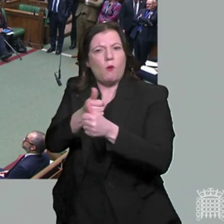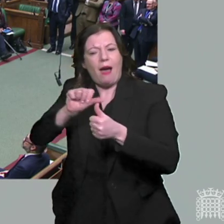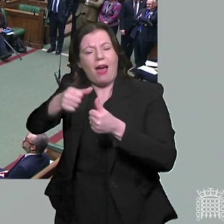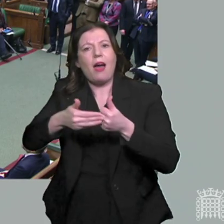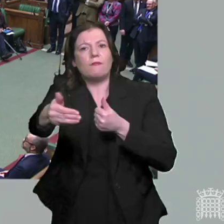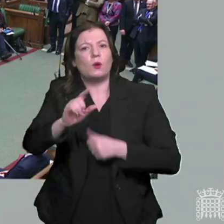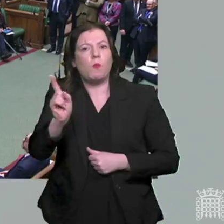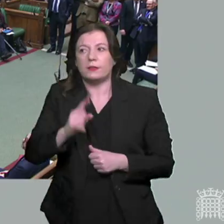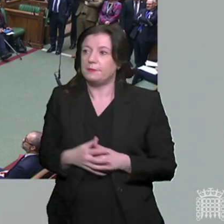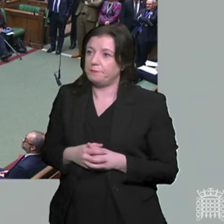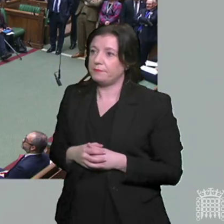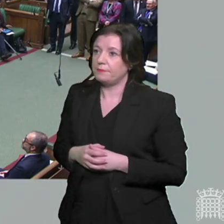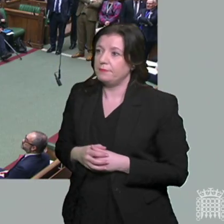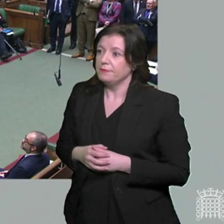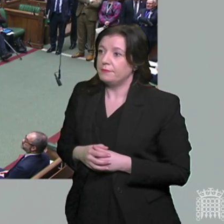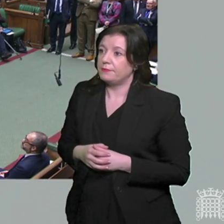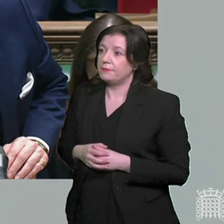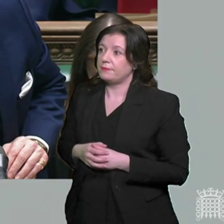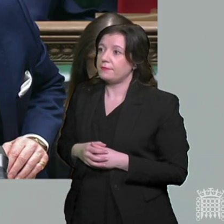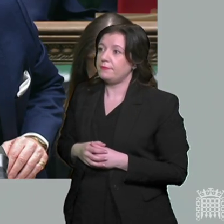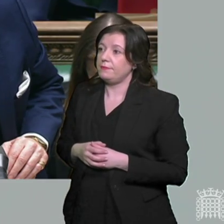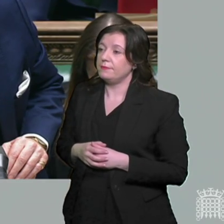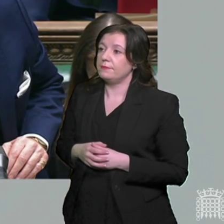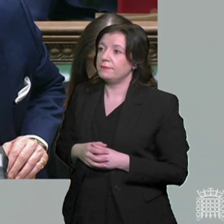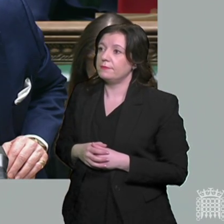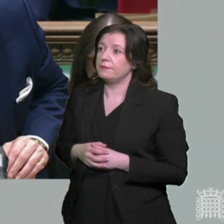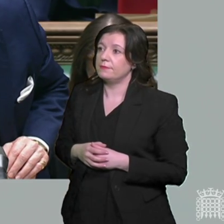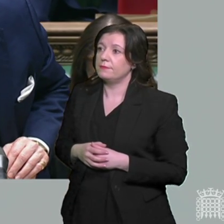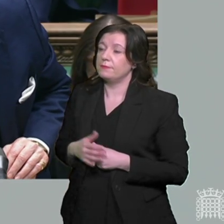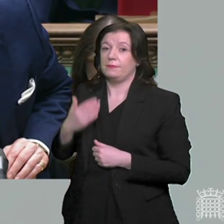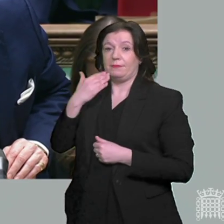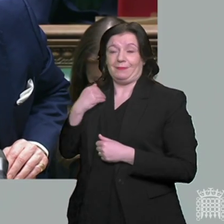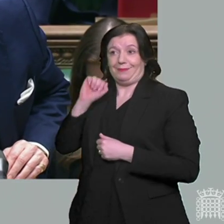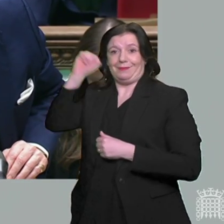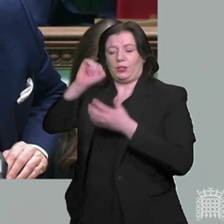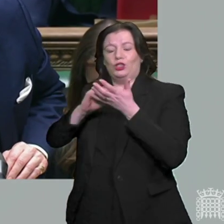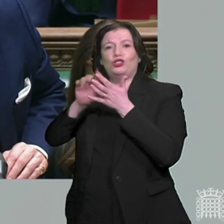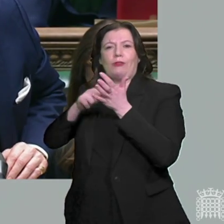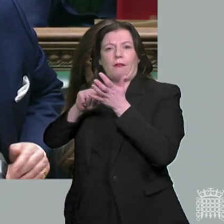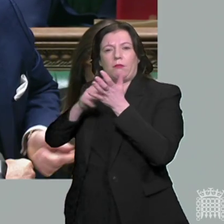I was in Scotland just a few weeks ago meeting the team behind the Shetland and Sutherland launch.